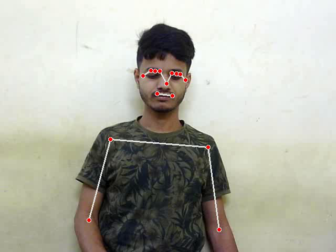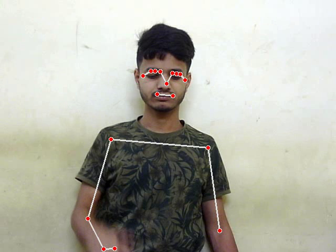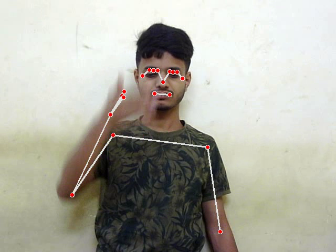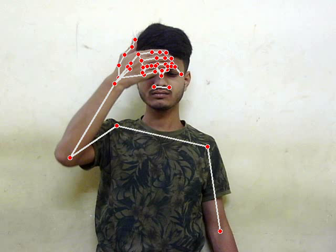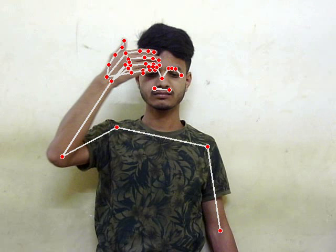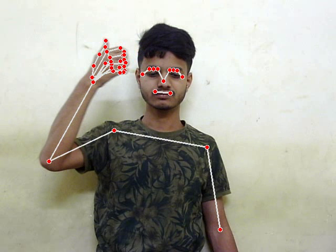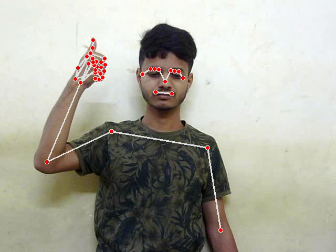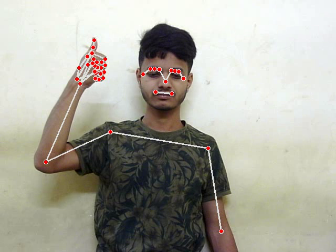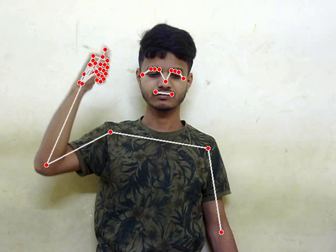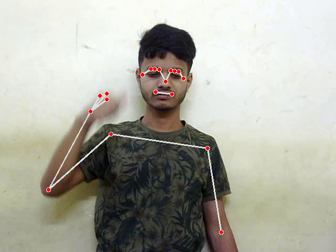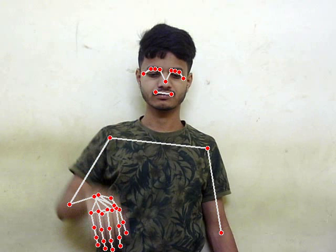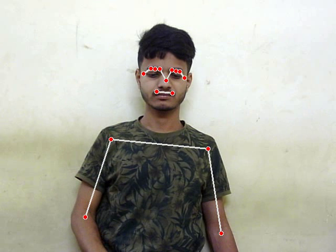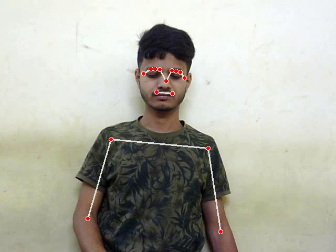forget